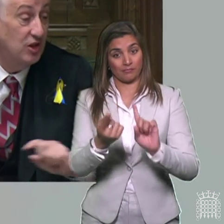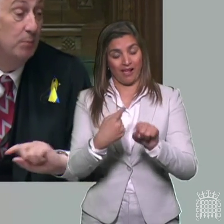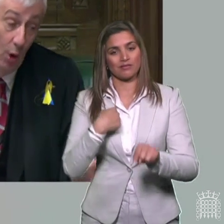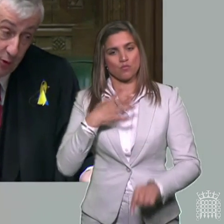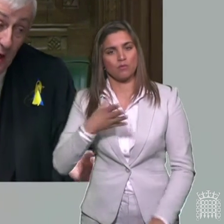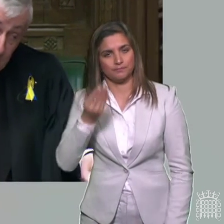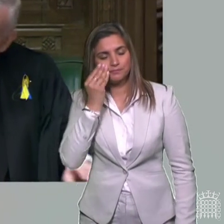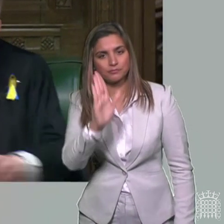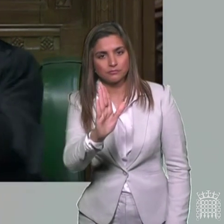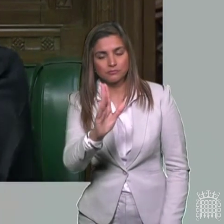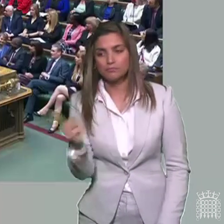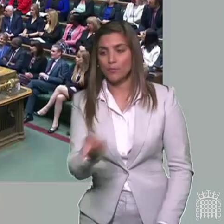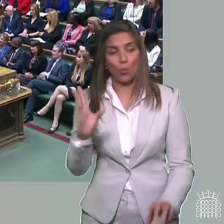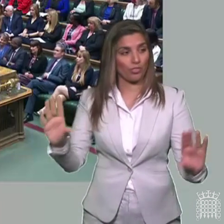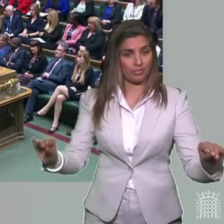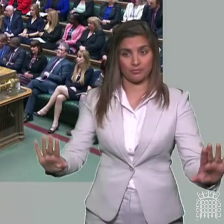I expect it both ways.